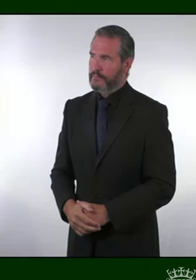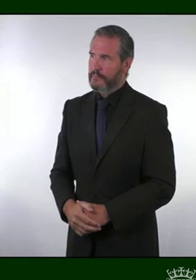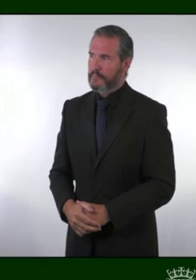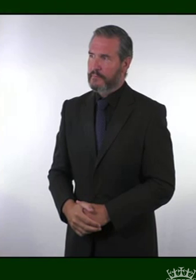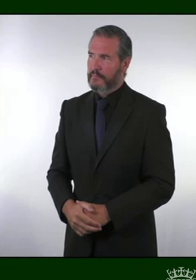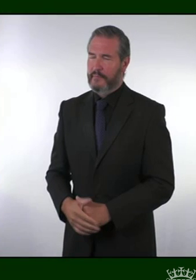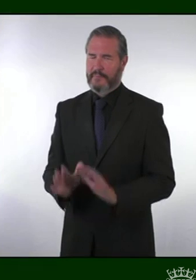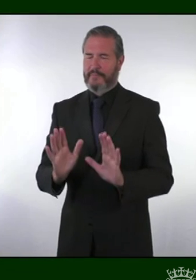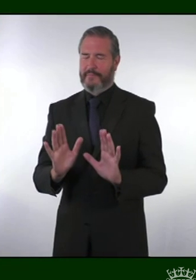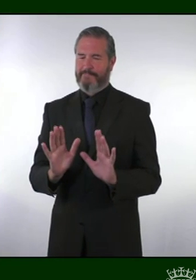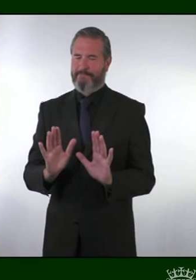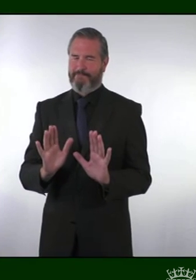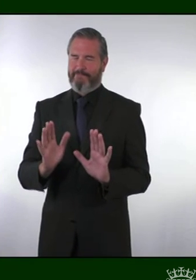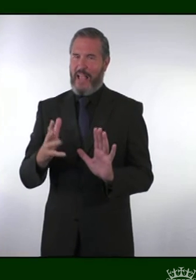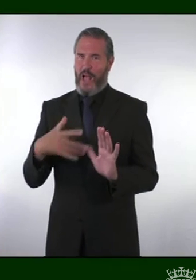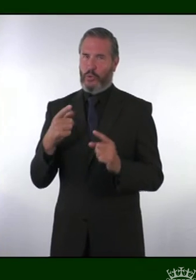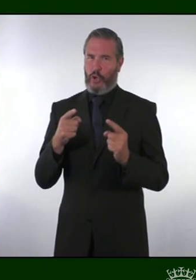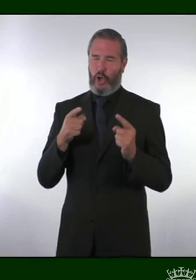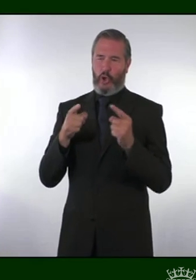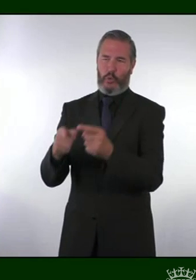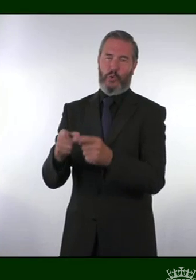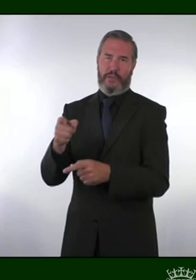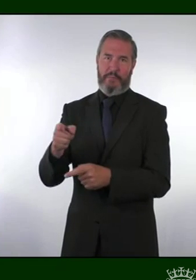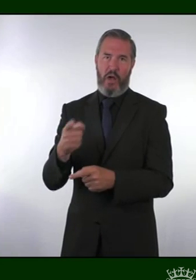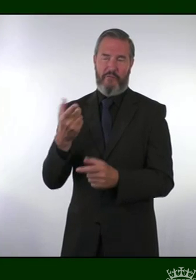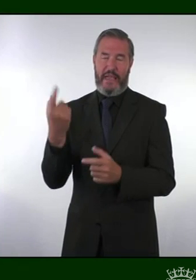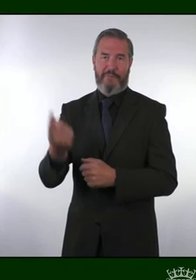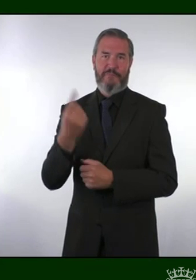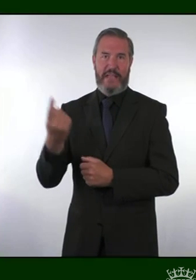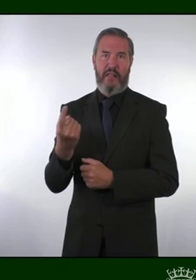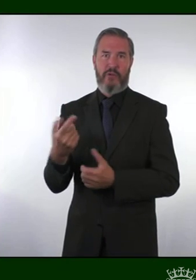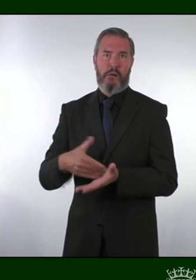I hesitate to accuse the right honourable and learned Gentleman of obscurantism.